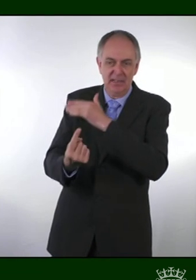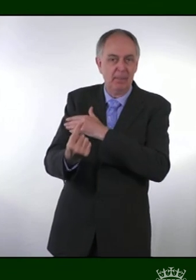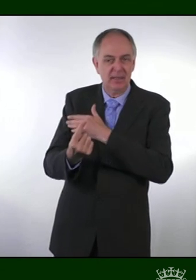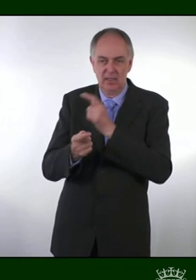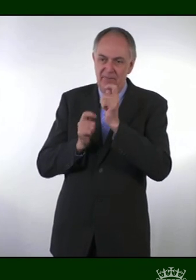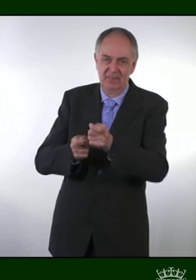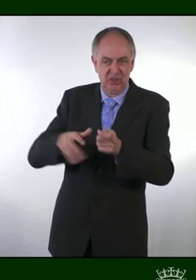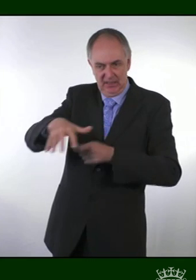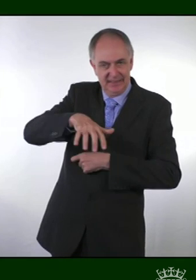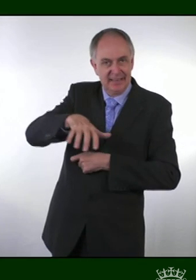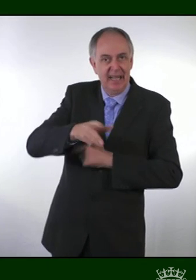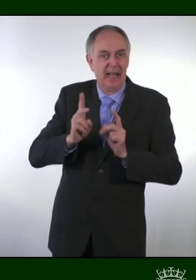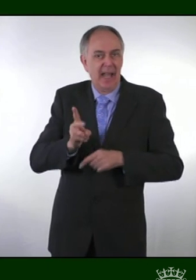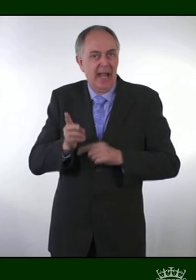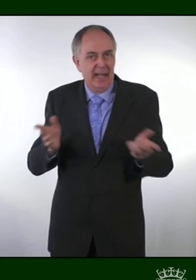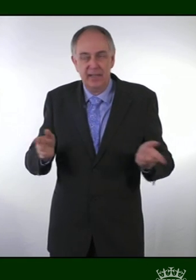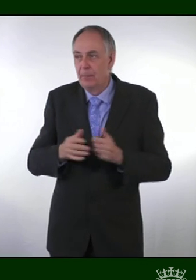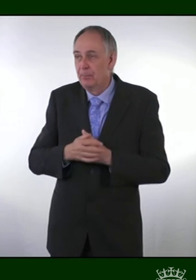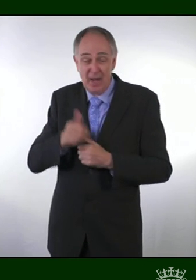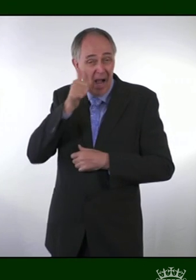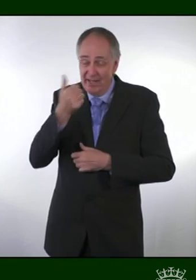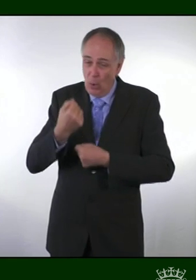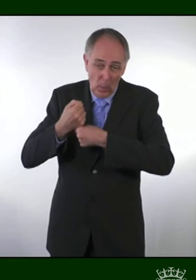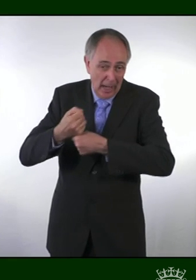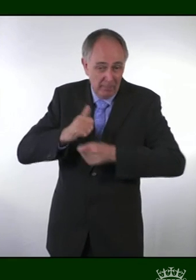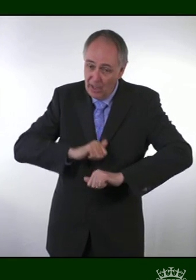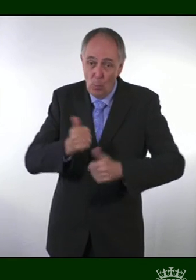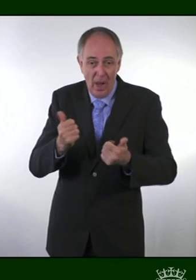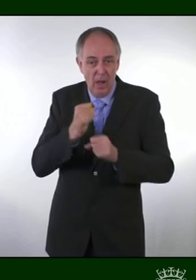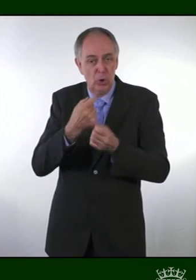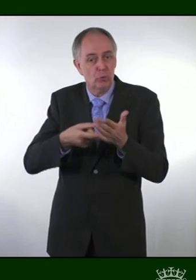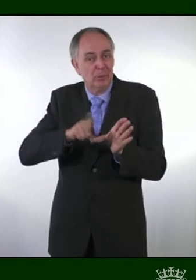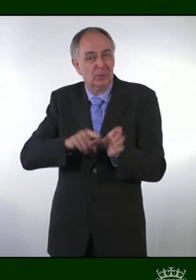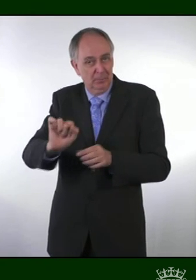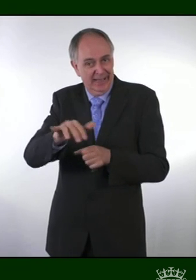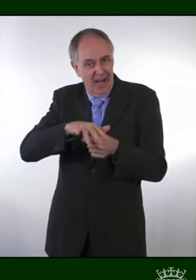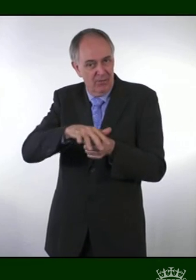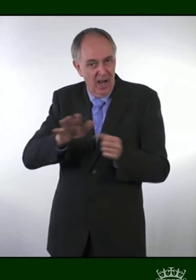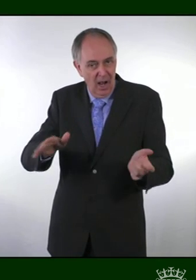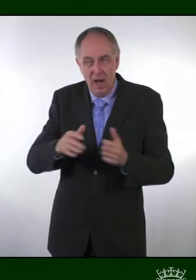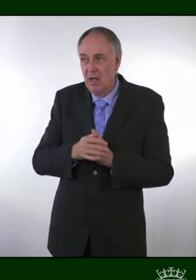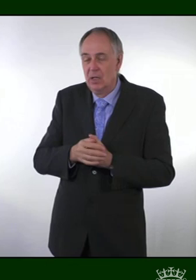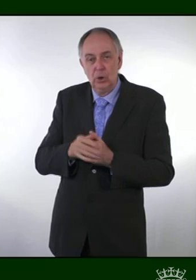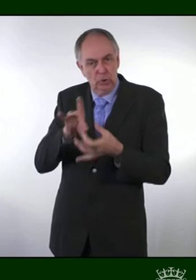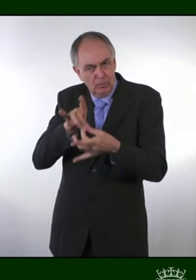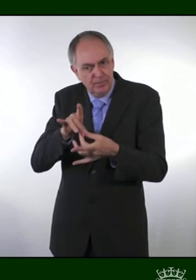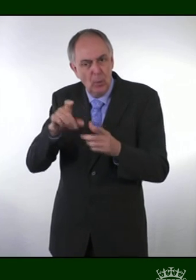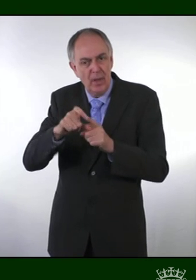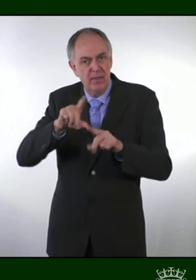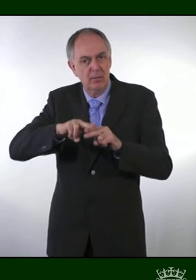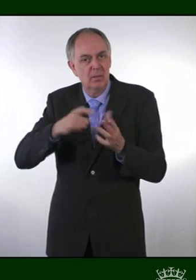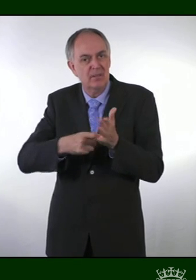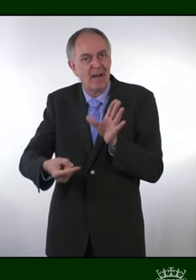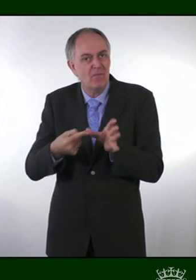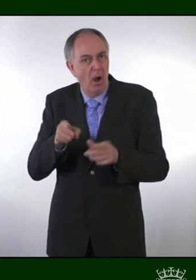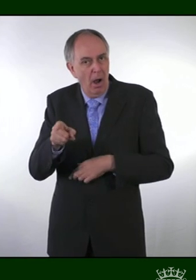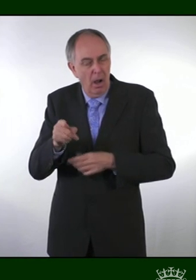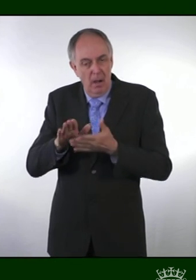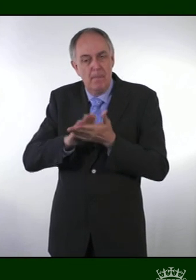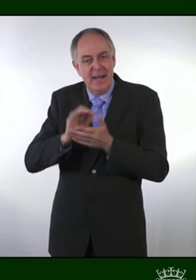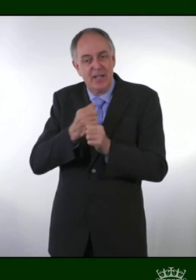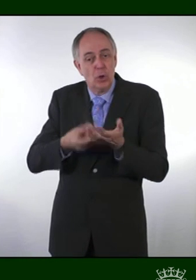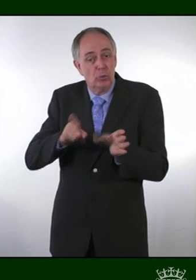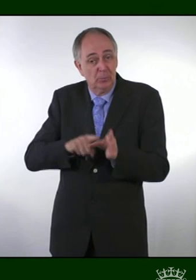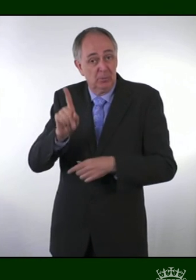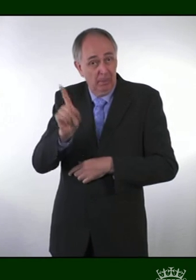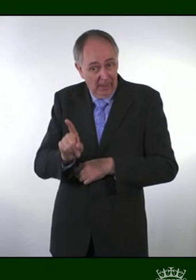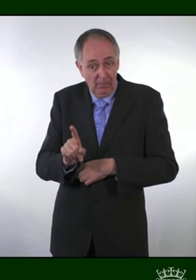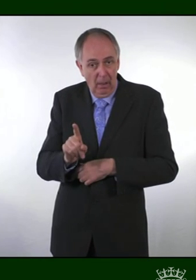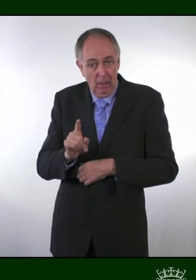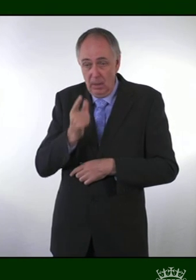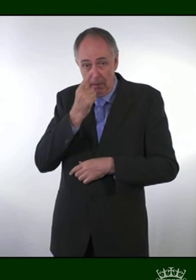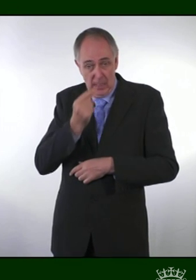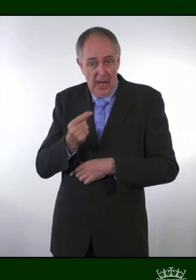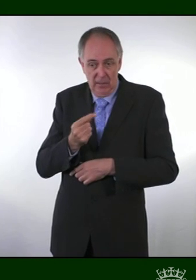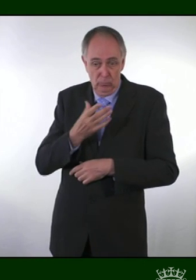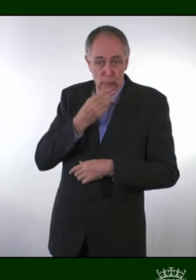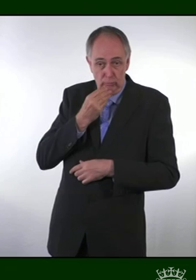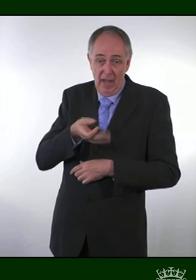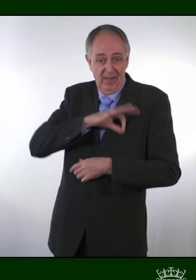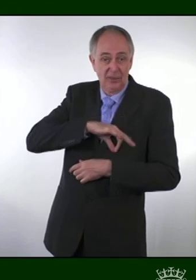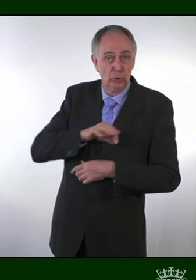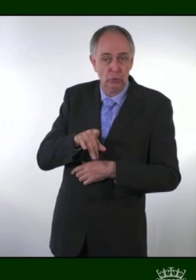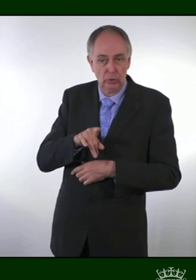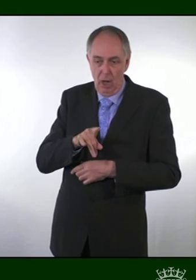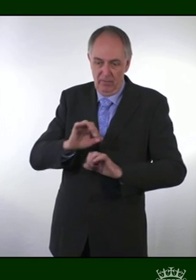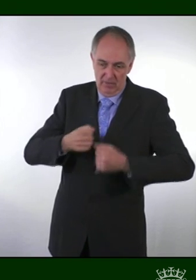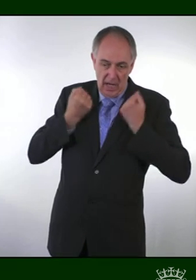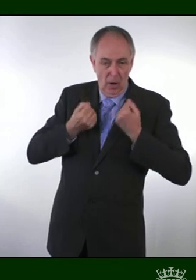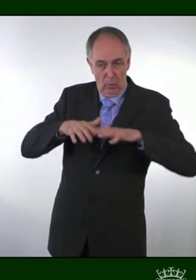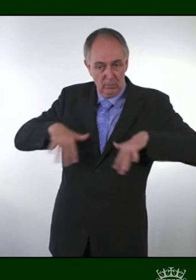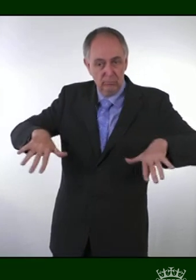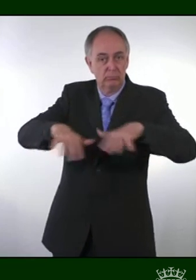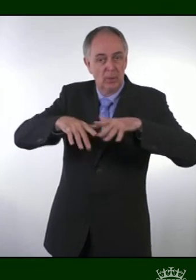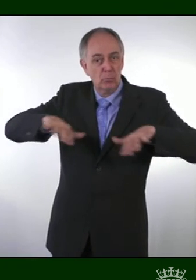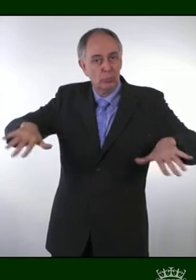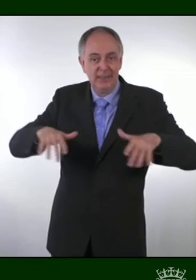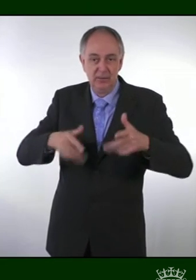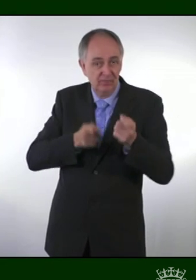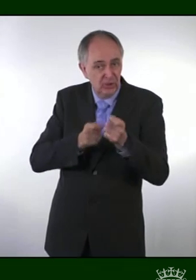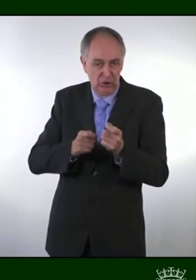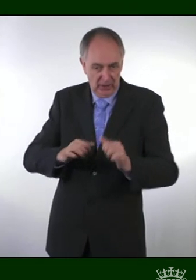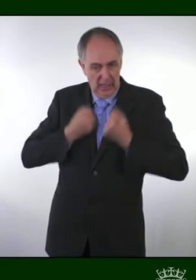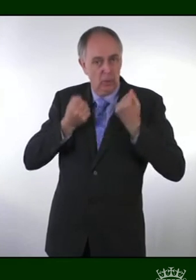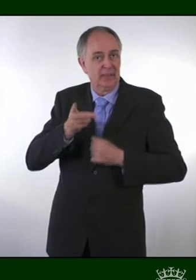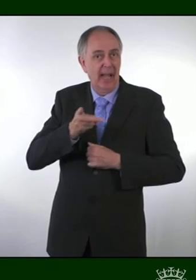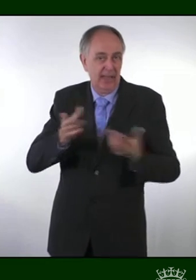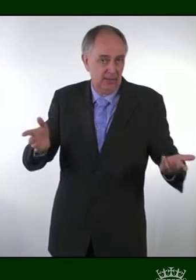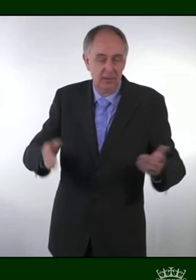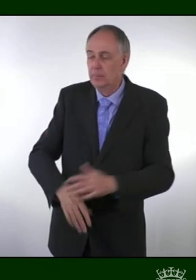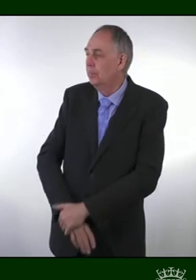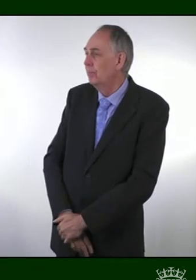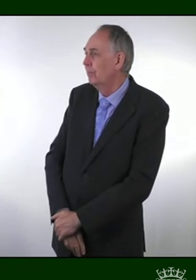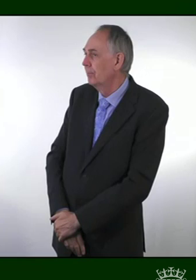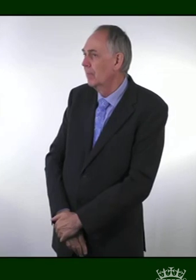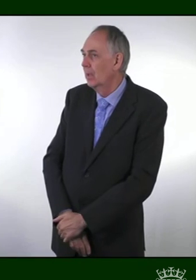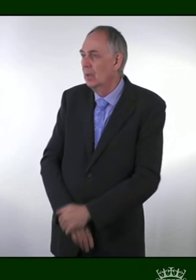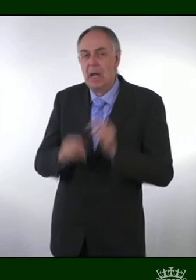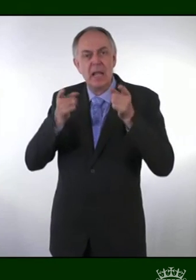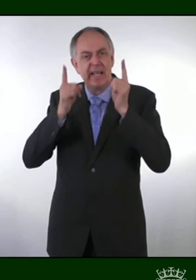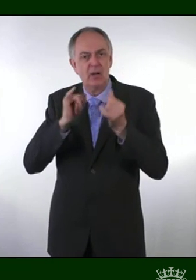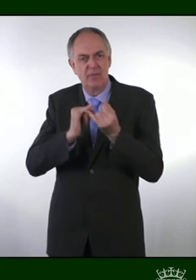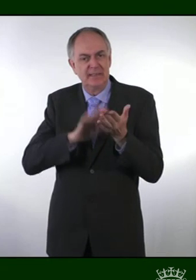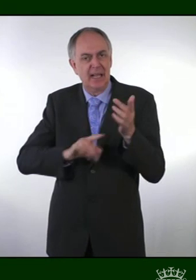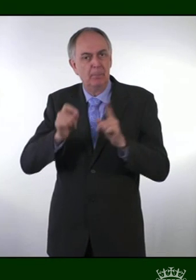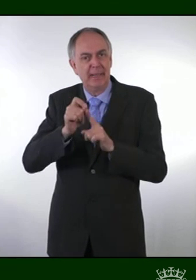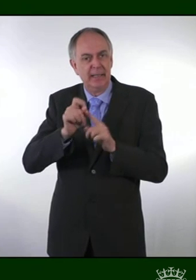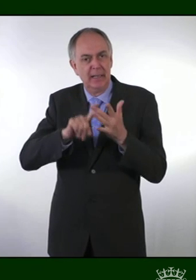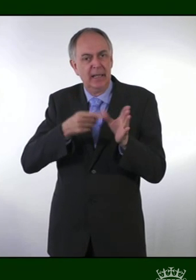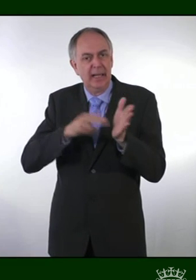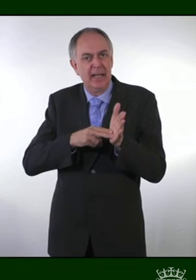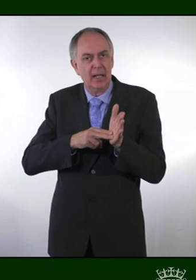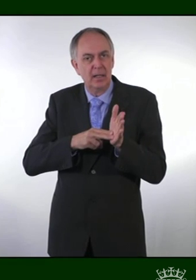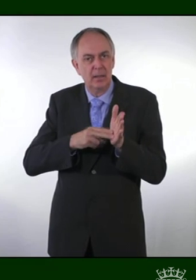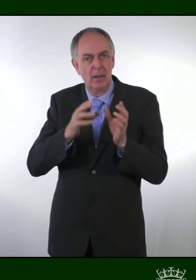I know how brilliantly she campaigns for fisheries in Grimsby and I urge her to engage with the Department for Environment, Food and Rural Affairs to make sure that the people of Grimsby can exploit the recapture of our spectacular natural marine wealth.